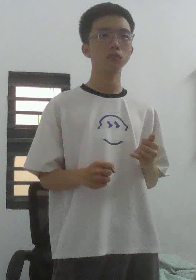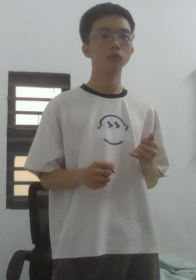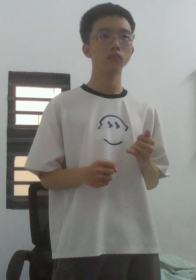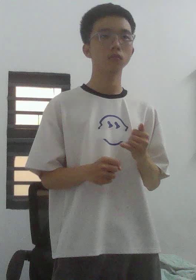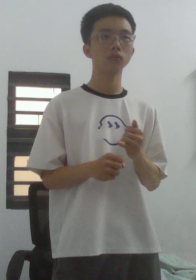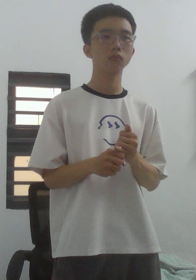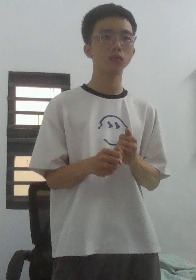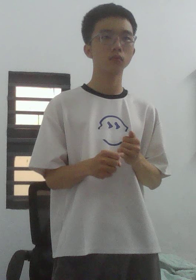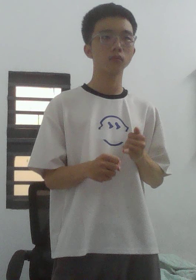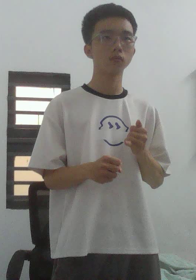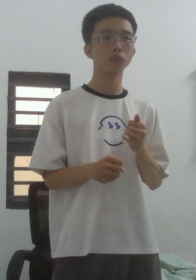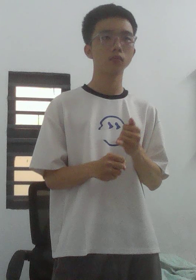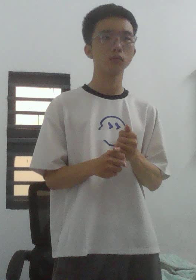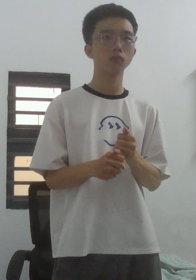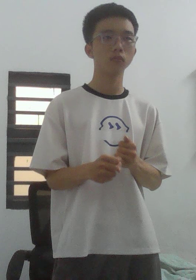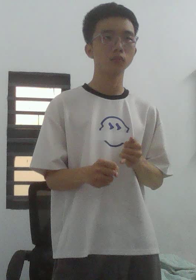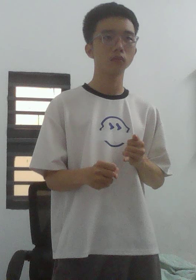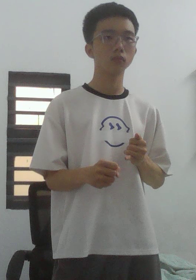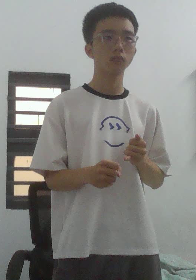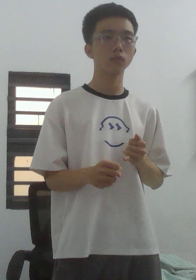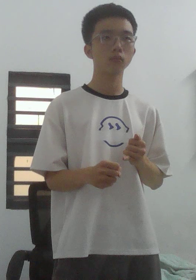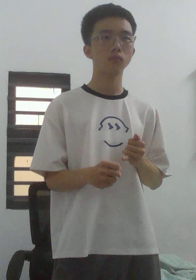cuoi nam